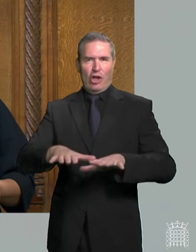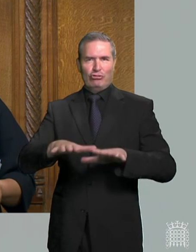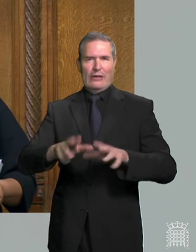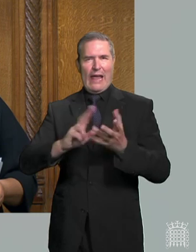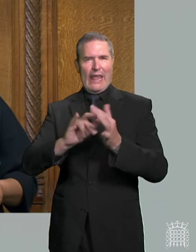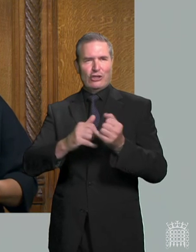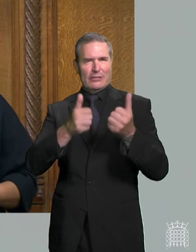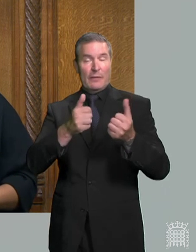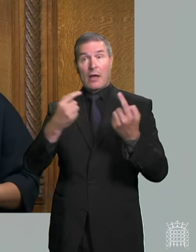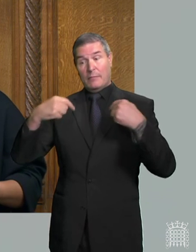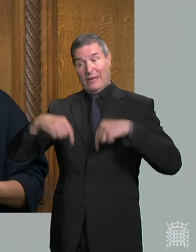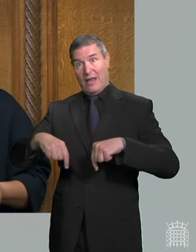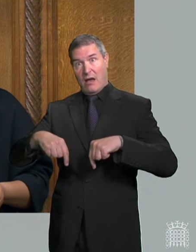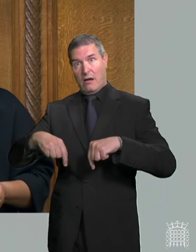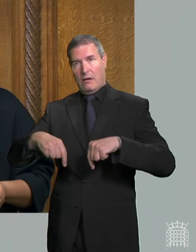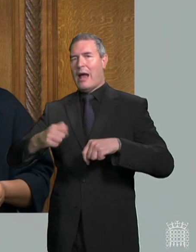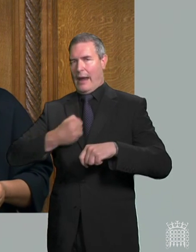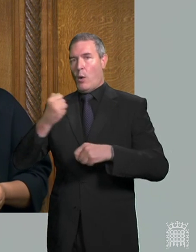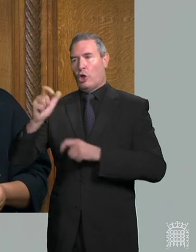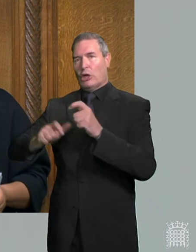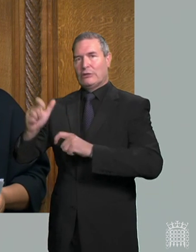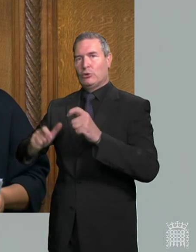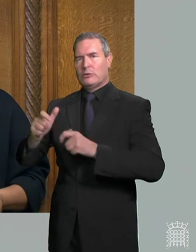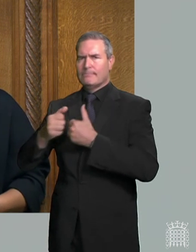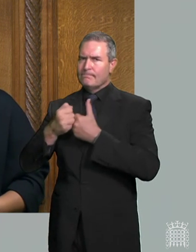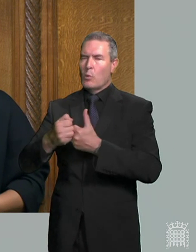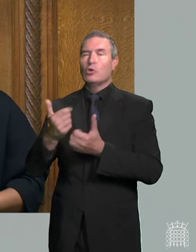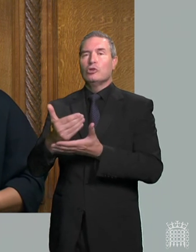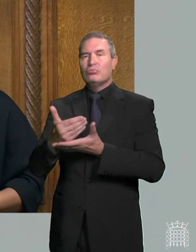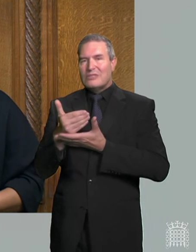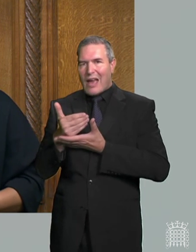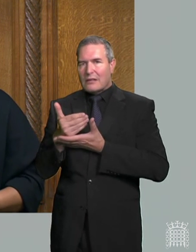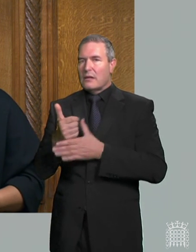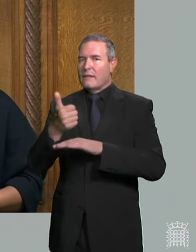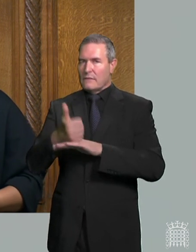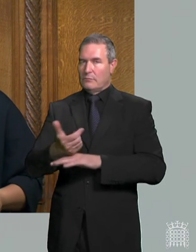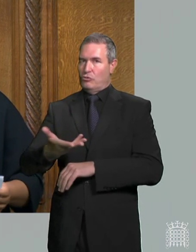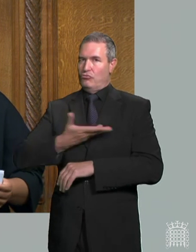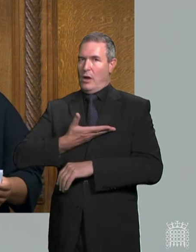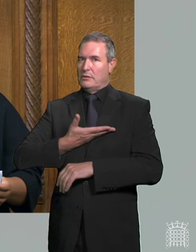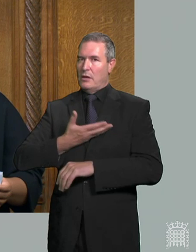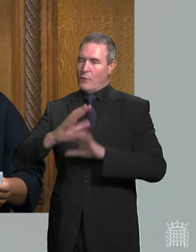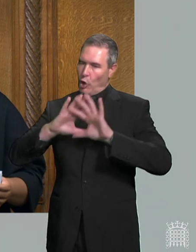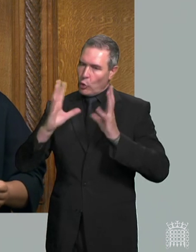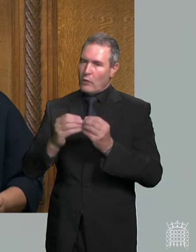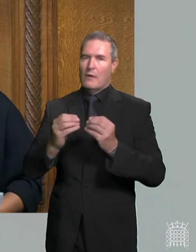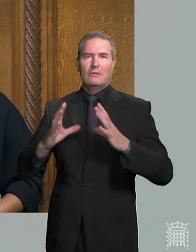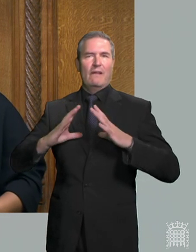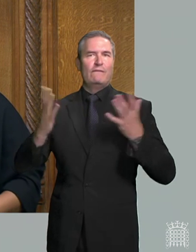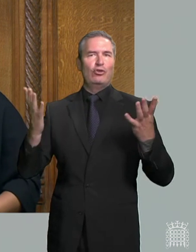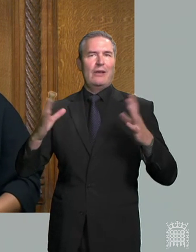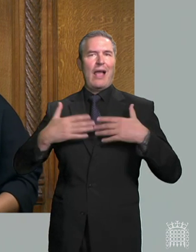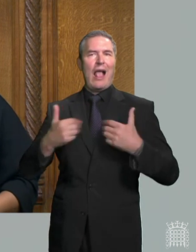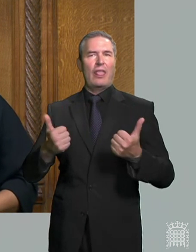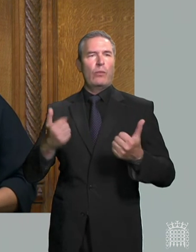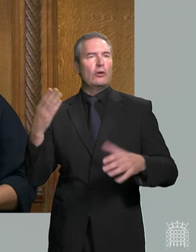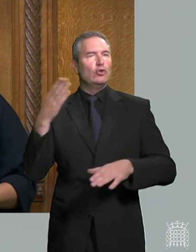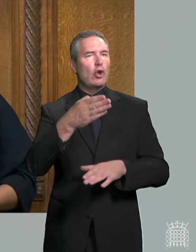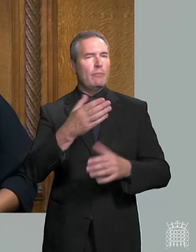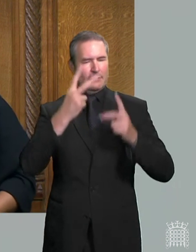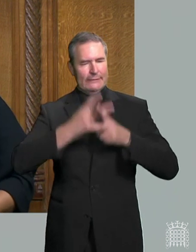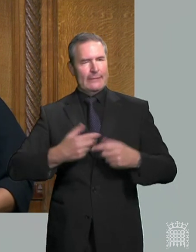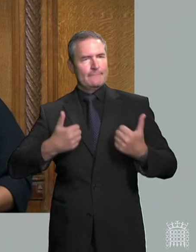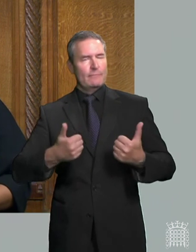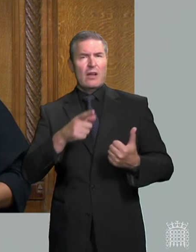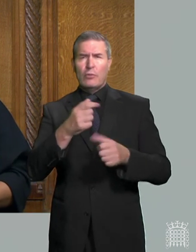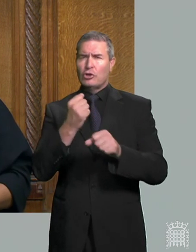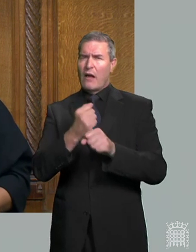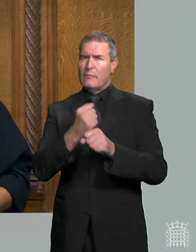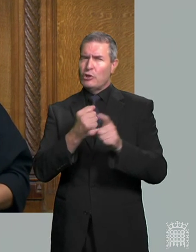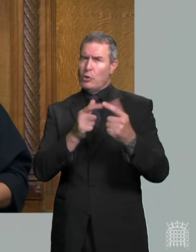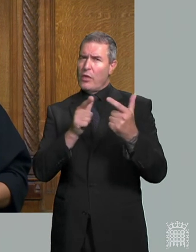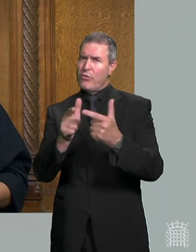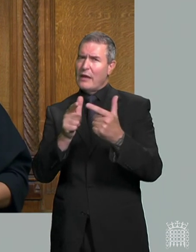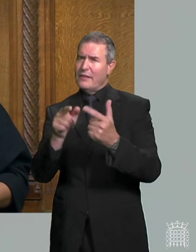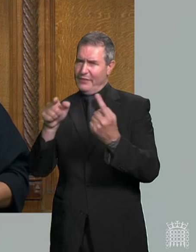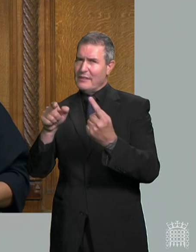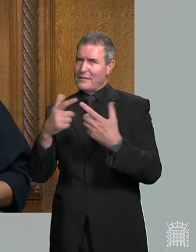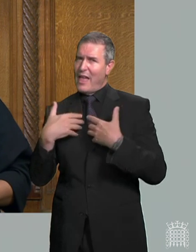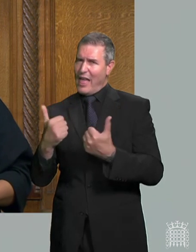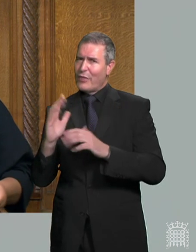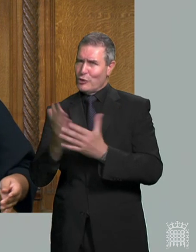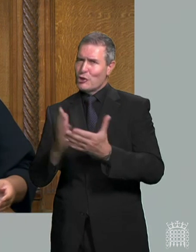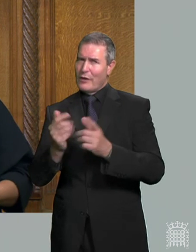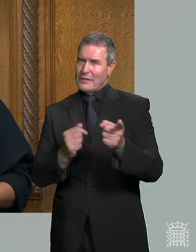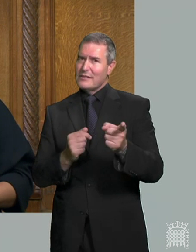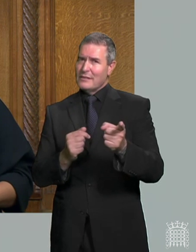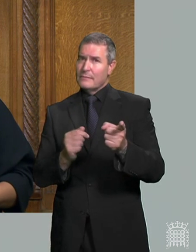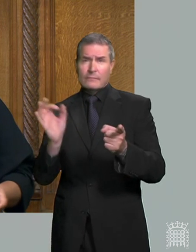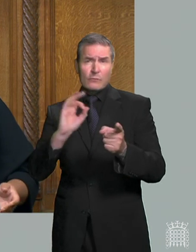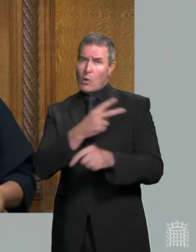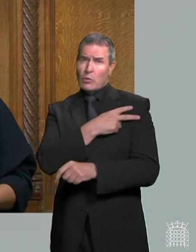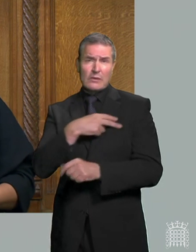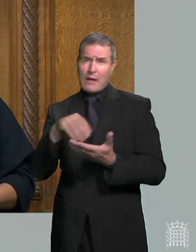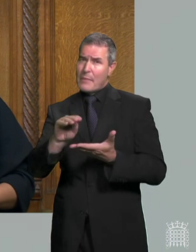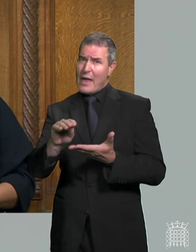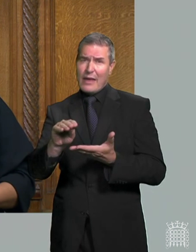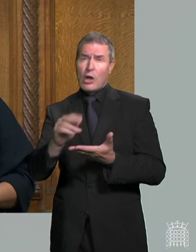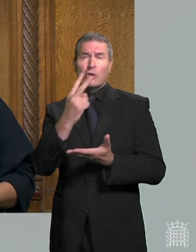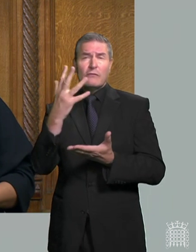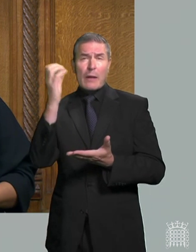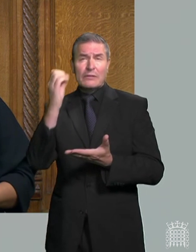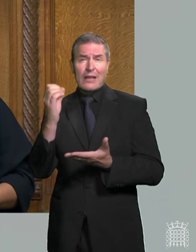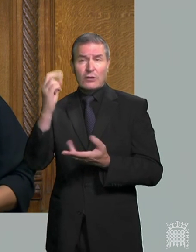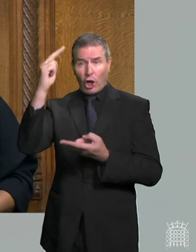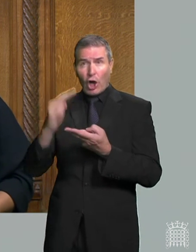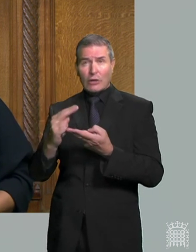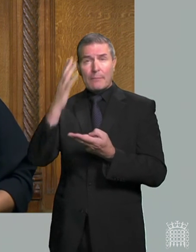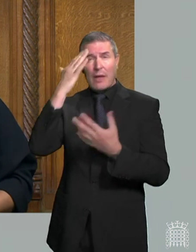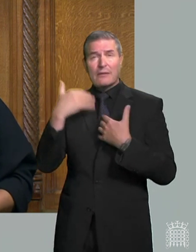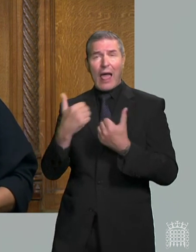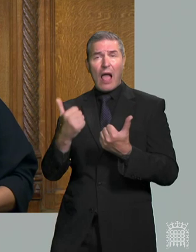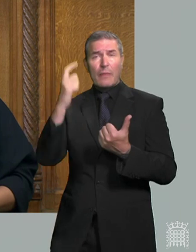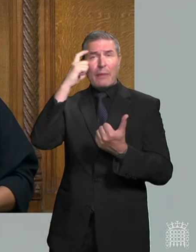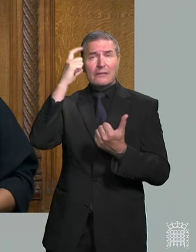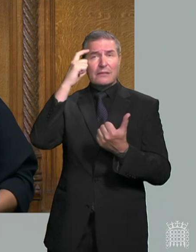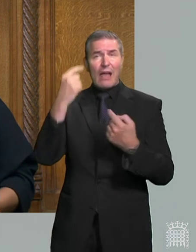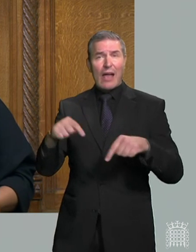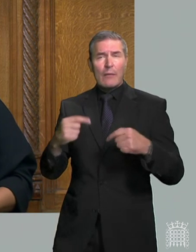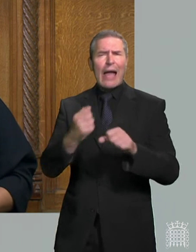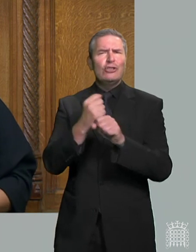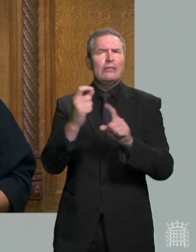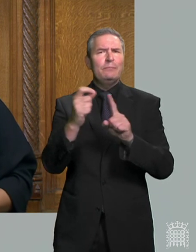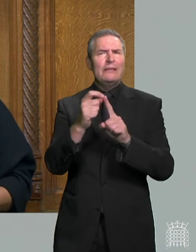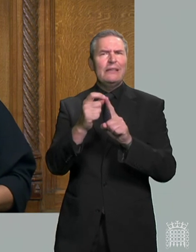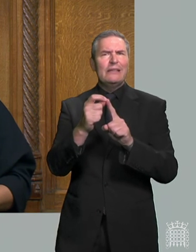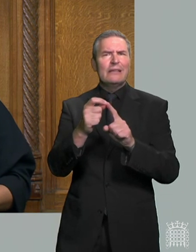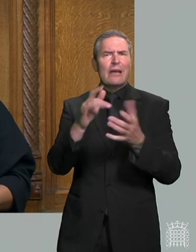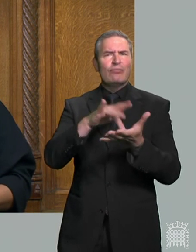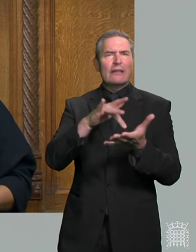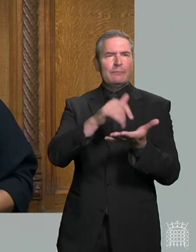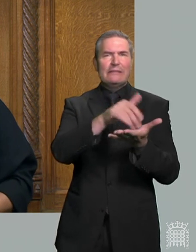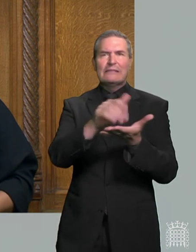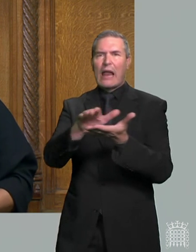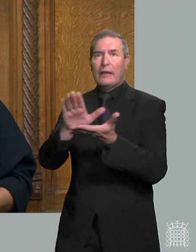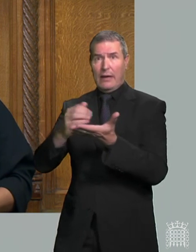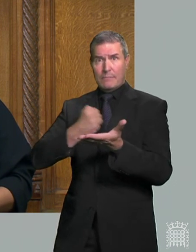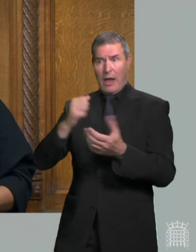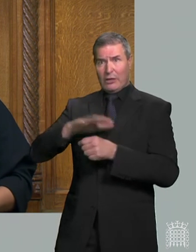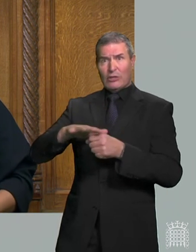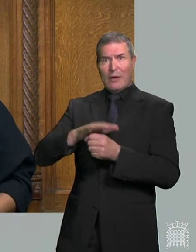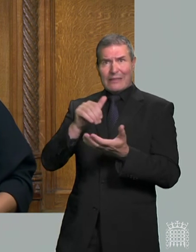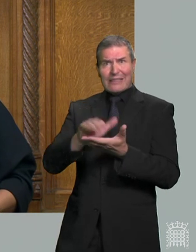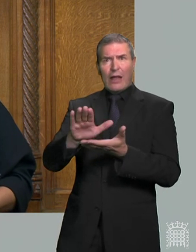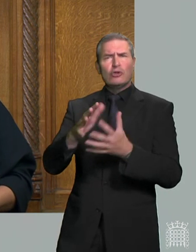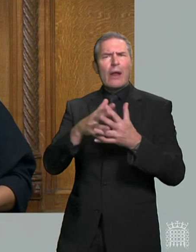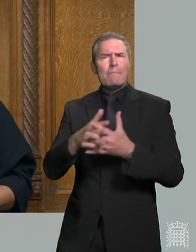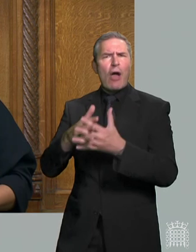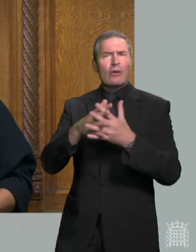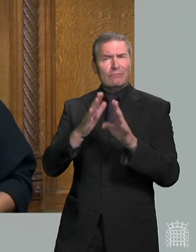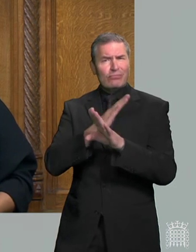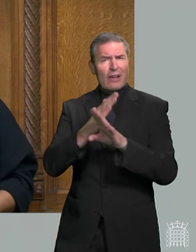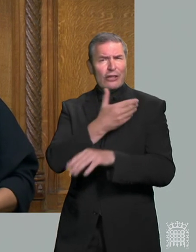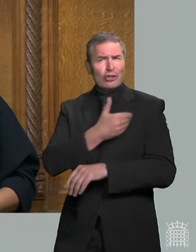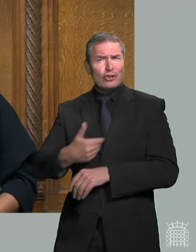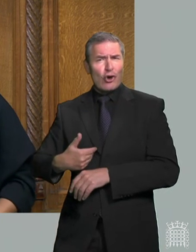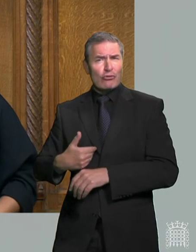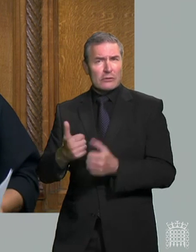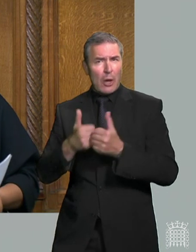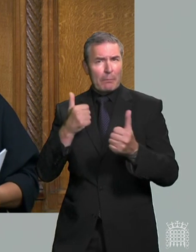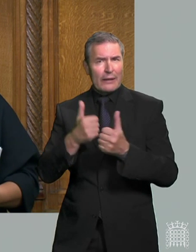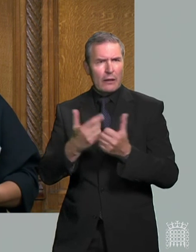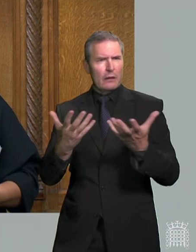Many Opposition Members, and our constituents, remain committed to protecting the fundamental right to universal healthcare, free at the point of delivery, but this Government remain a constant threat to our public health service, with no staff pay rise, a 25% cut in the number of mental health beds, and the widespread sell-off of GP practices, such as the Edith Cavell Surgery in my constituency to American private insurance giant Centene.